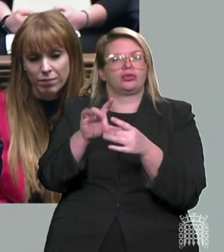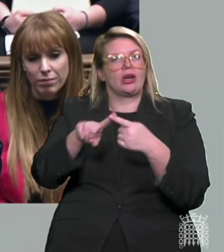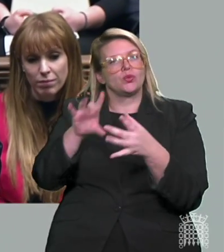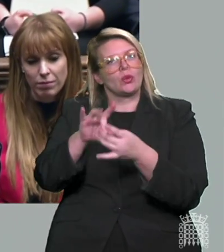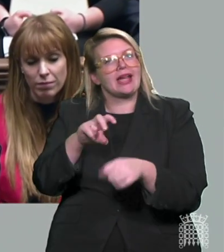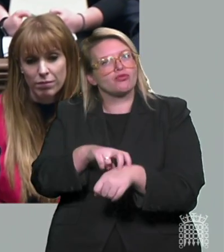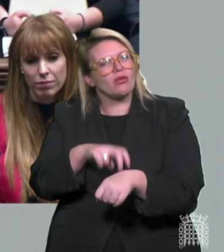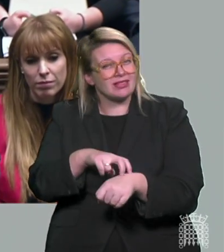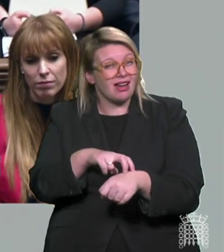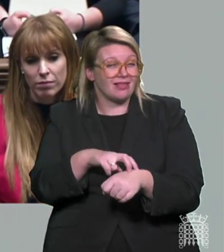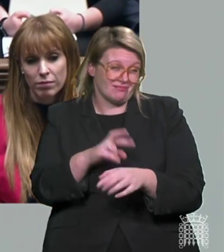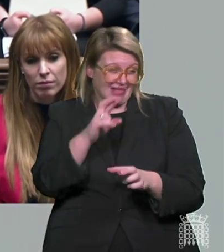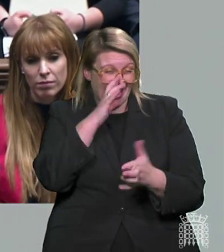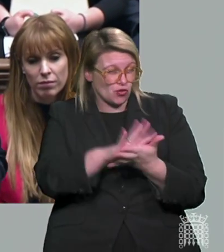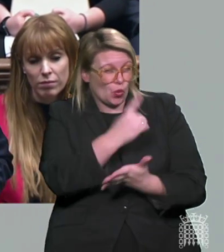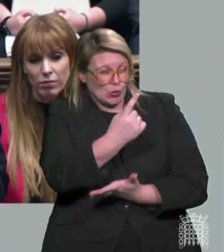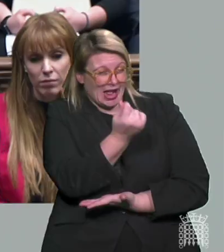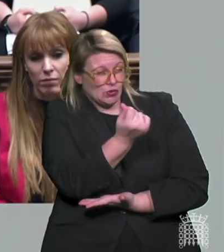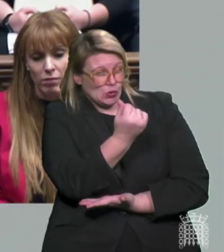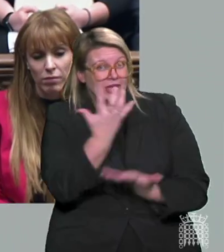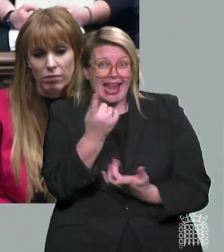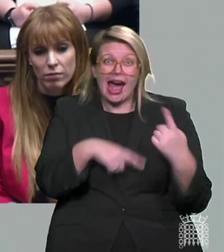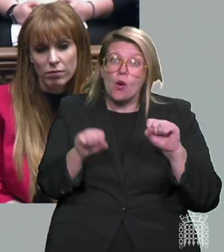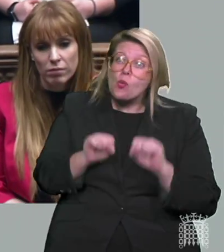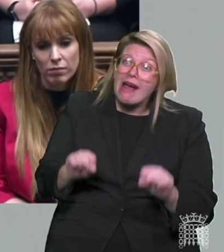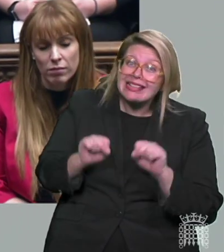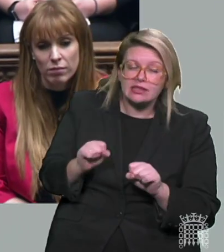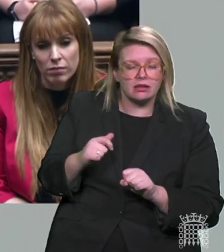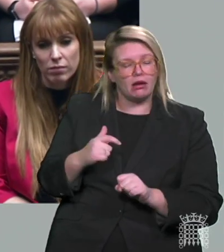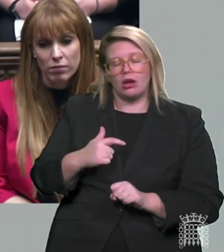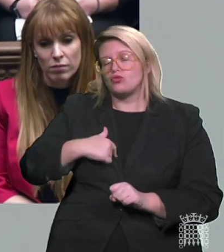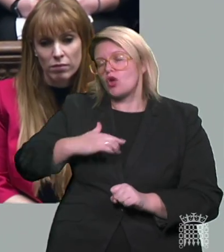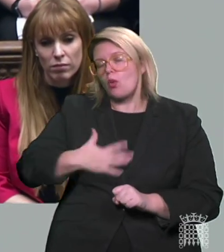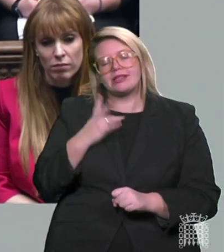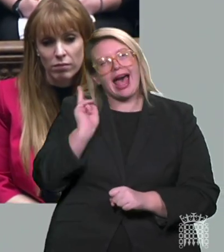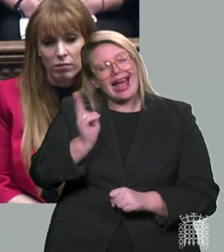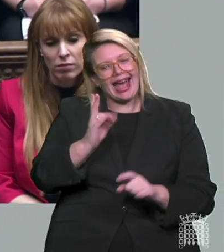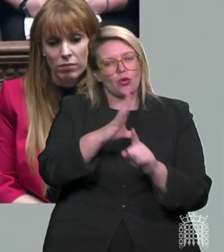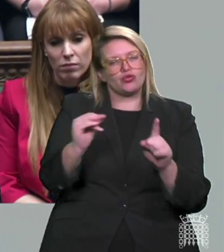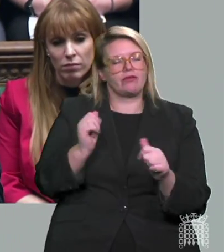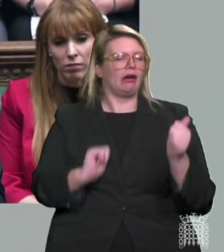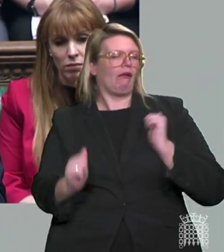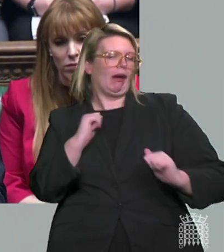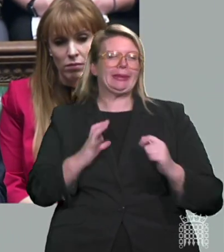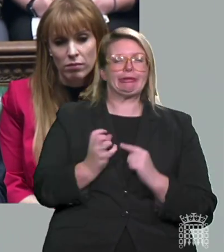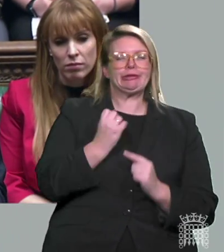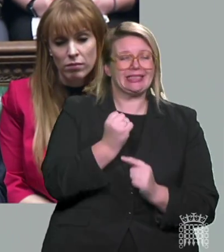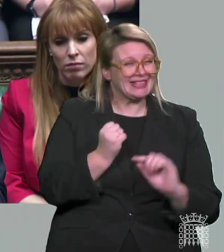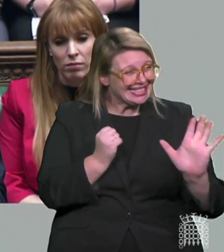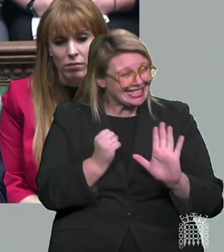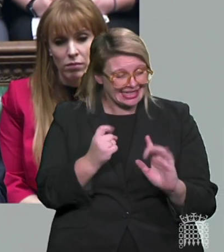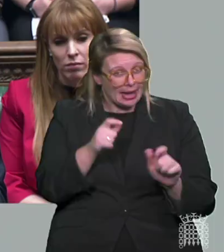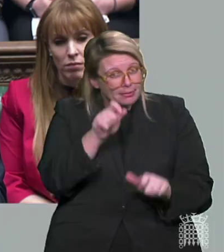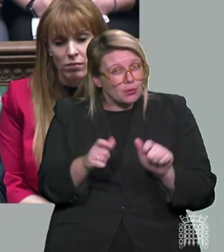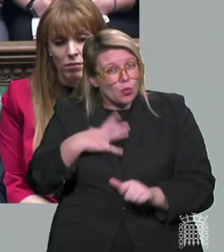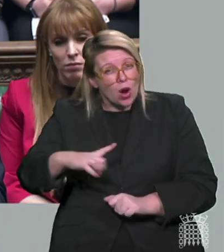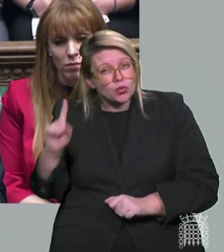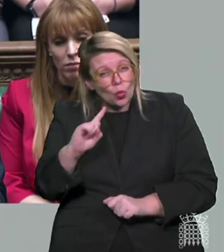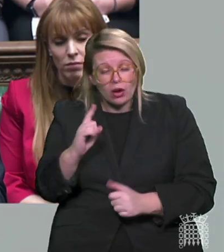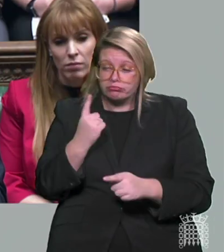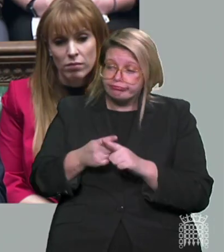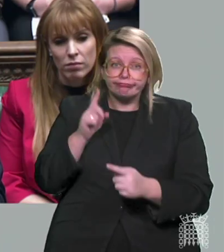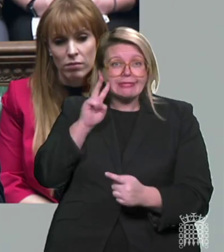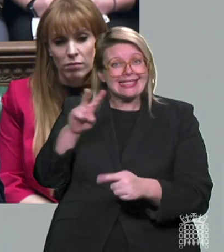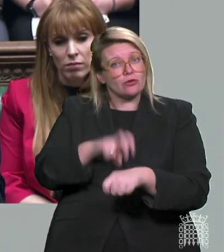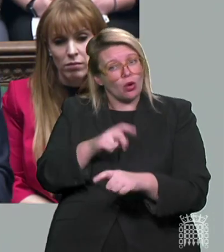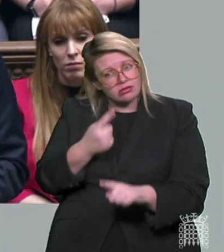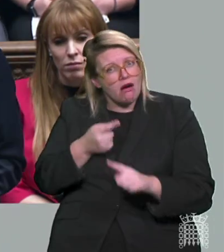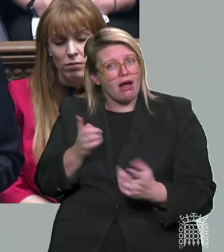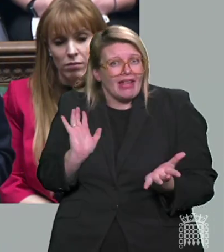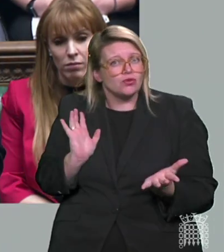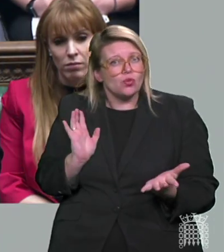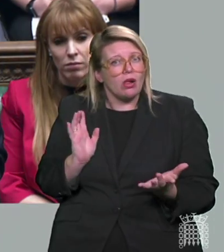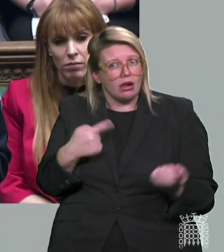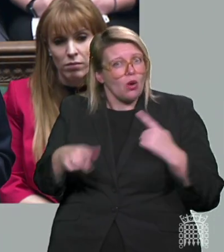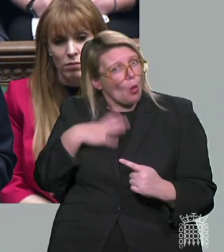I can tell him that those who are waiting now do not want another round of empty promises or boasting about what he has done; they just want to know when they will be able to see a doctor.